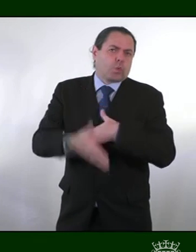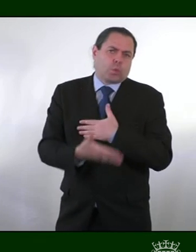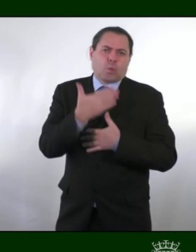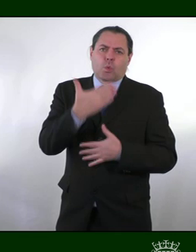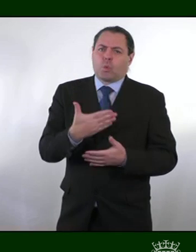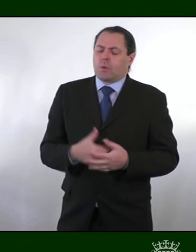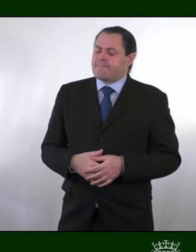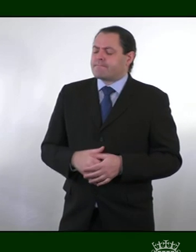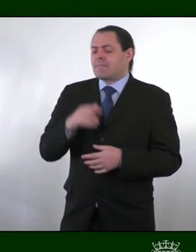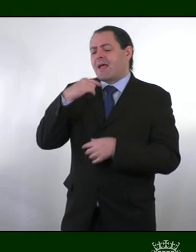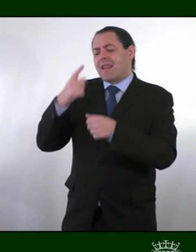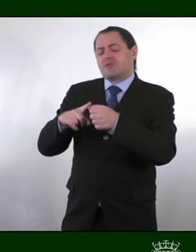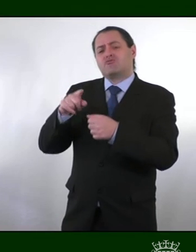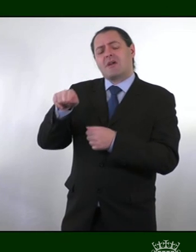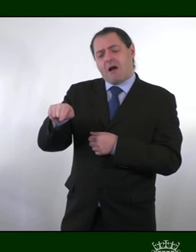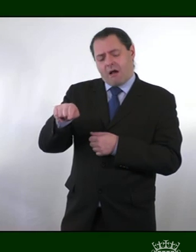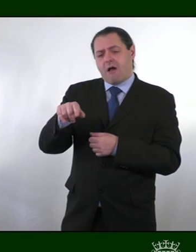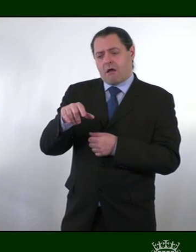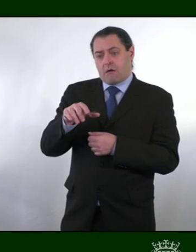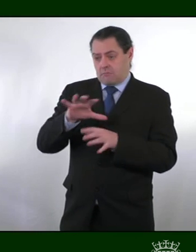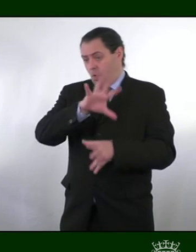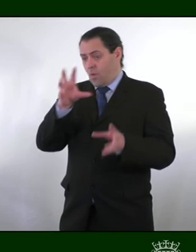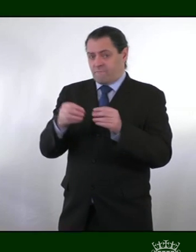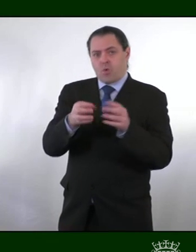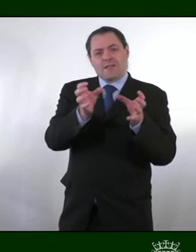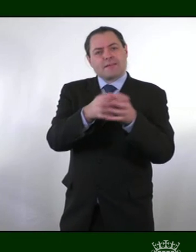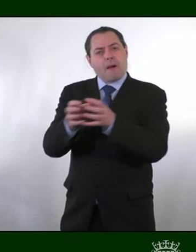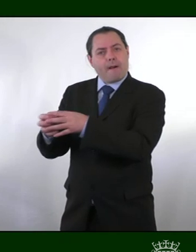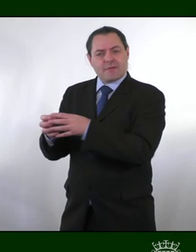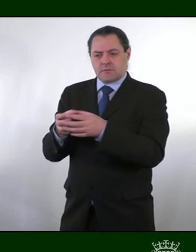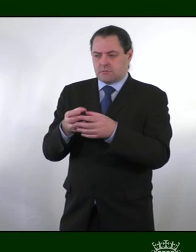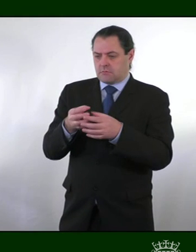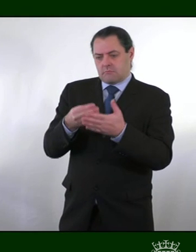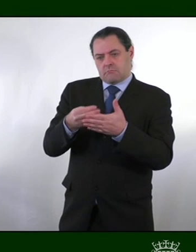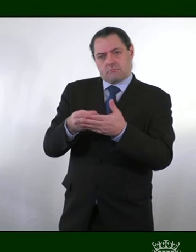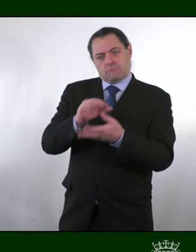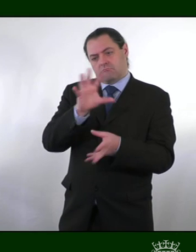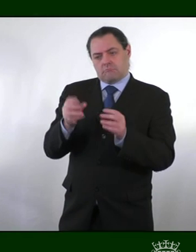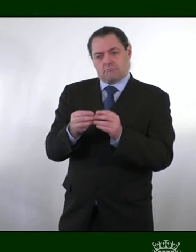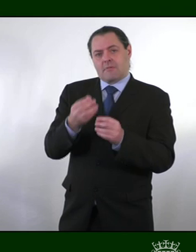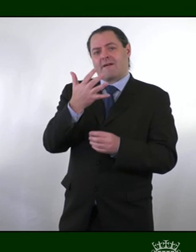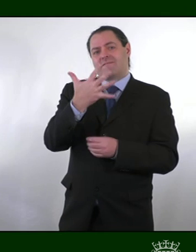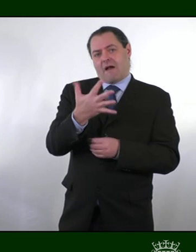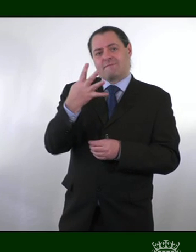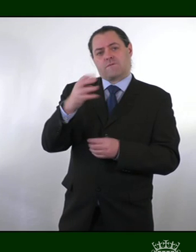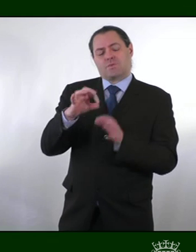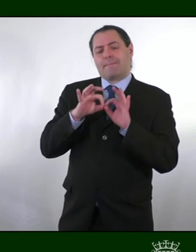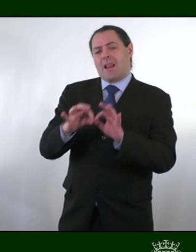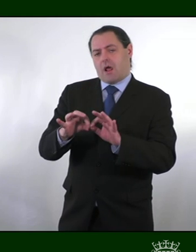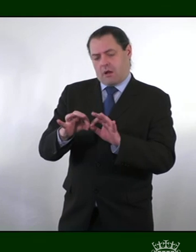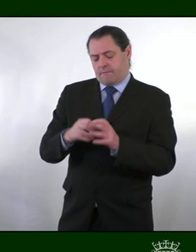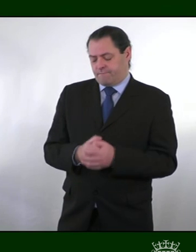Next year, total departmental spending will be £540 billion.